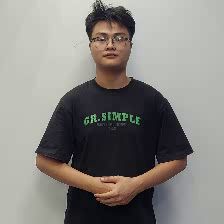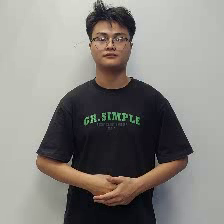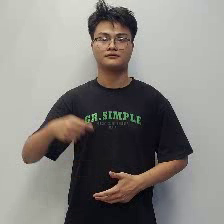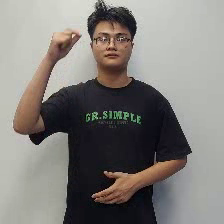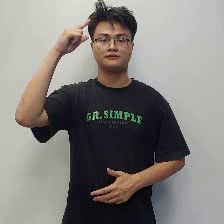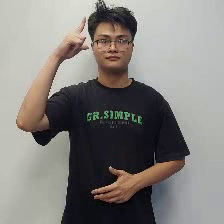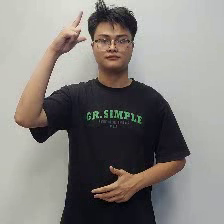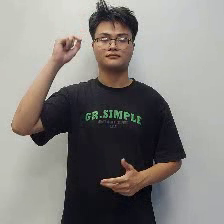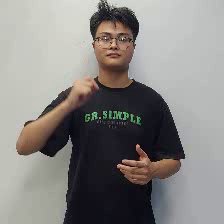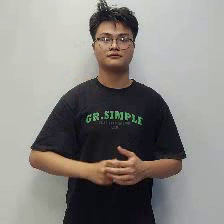Thức dậy